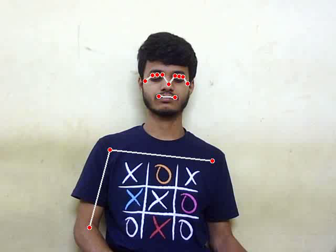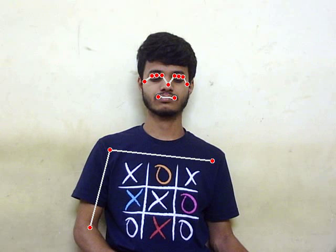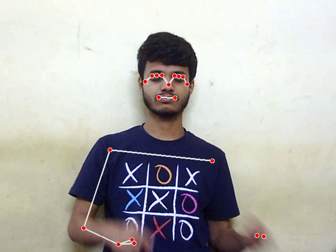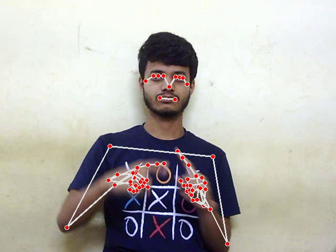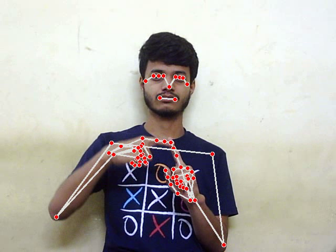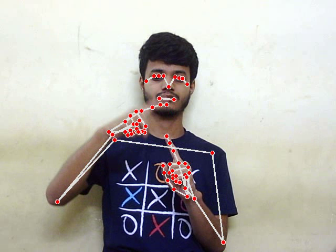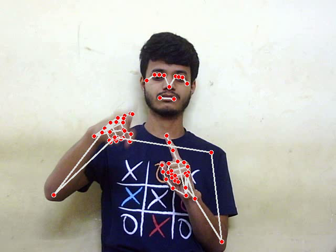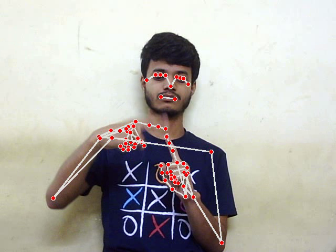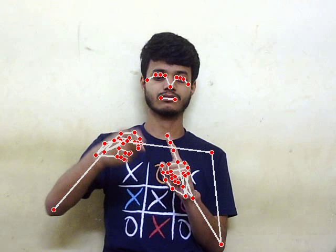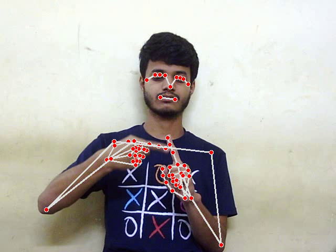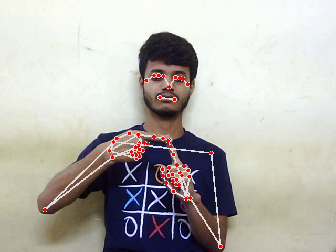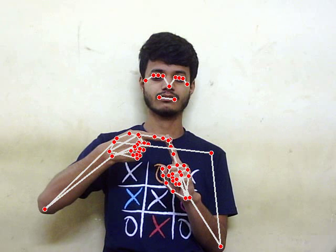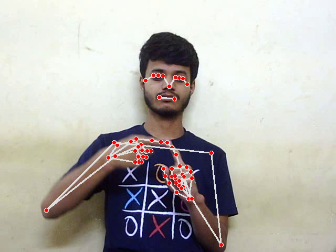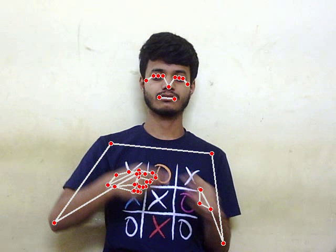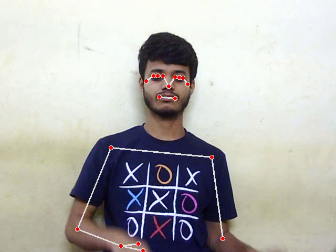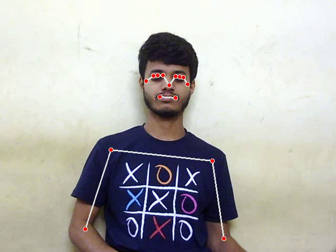when